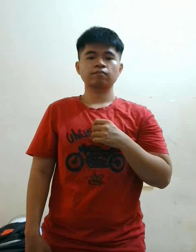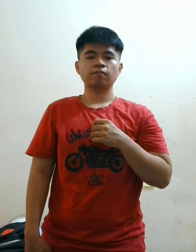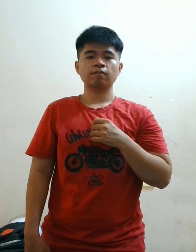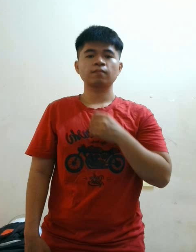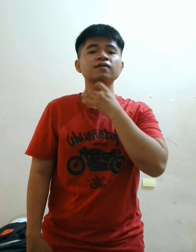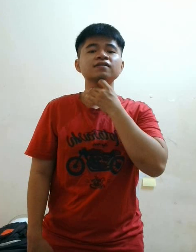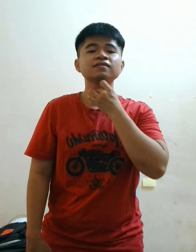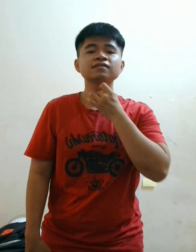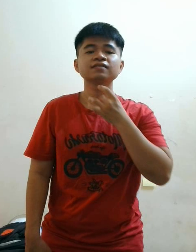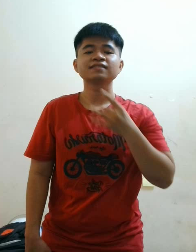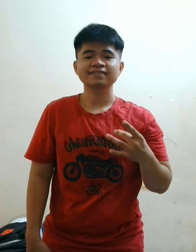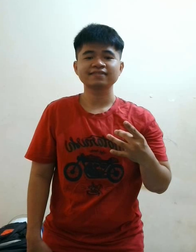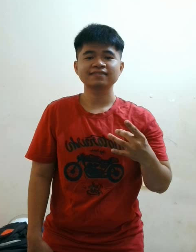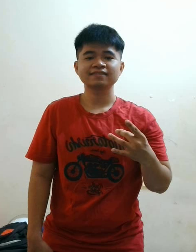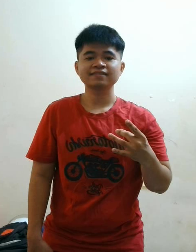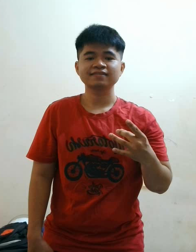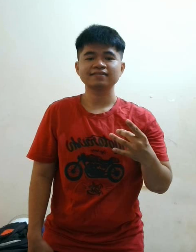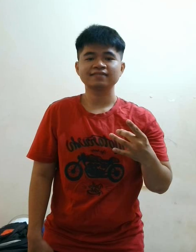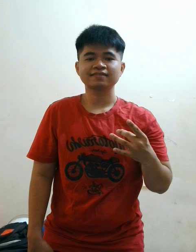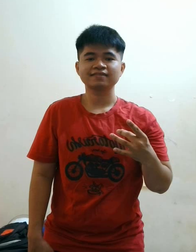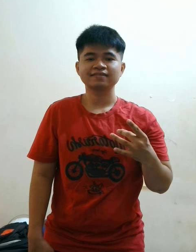thich